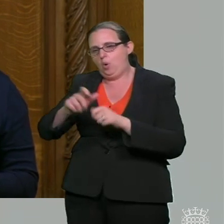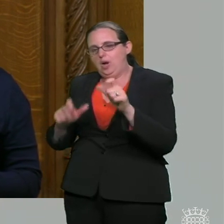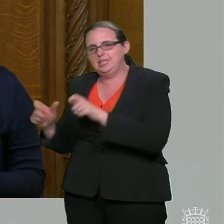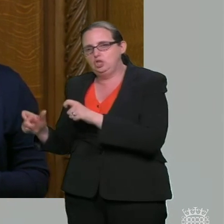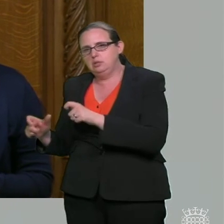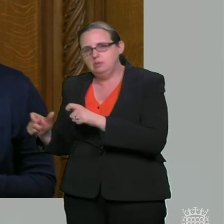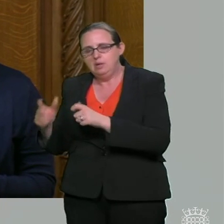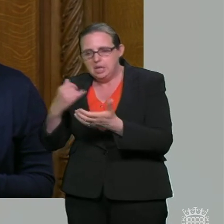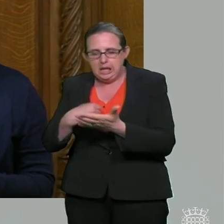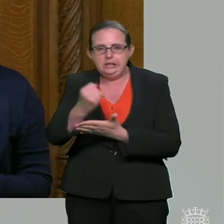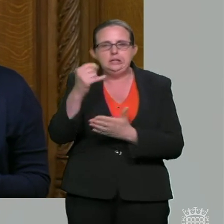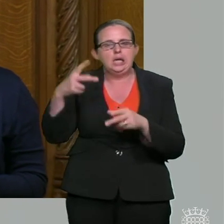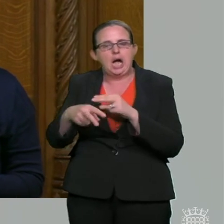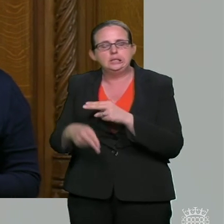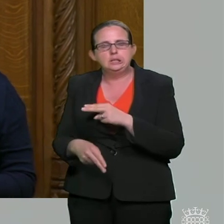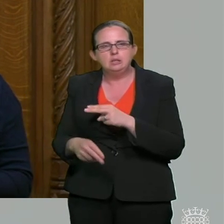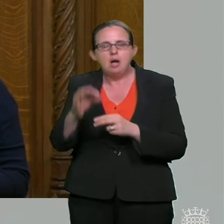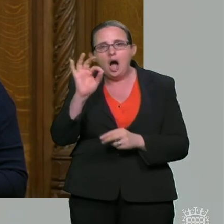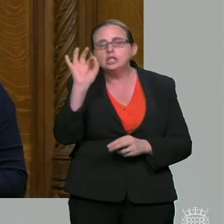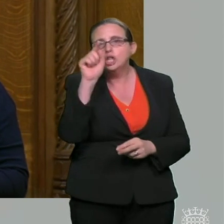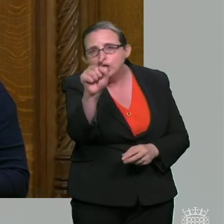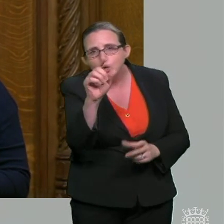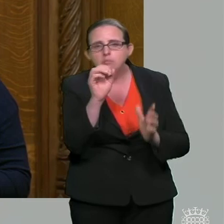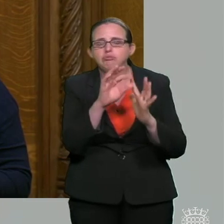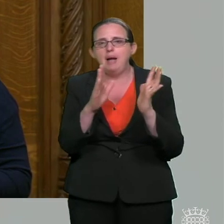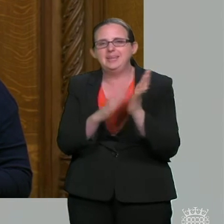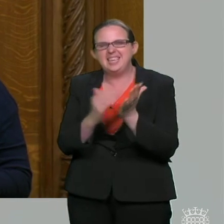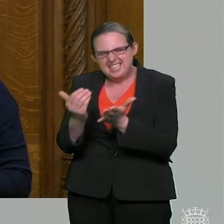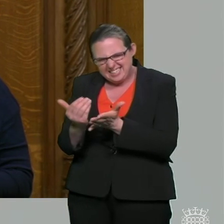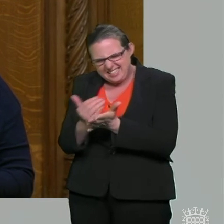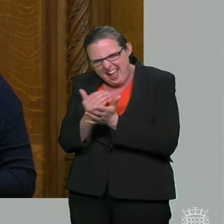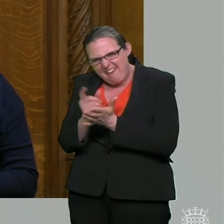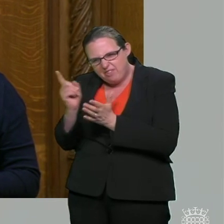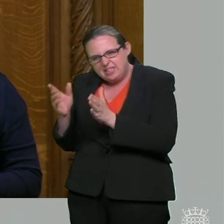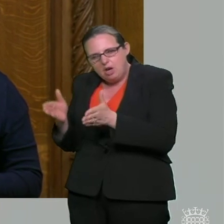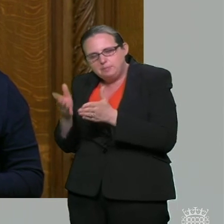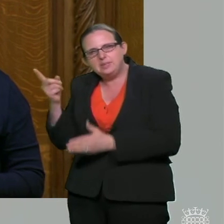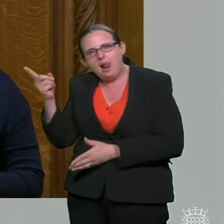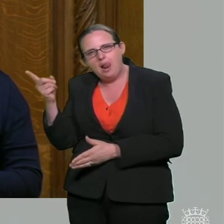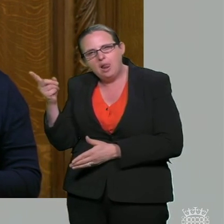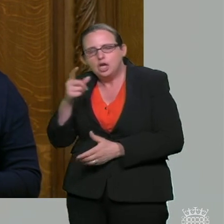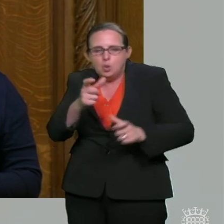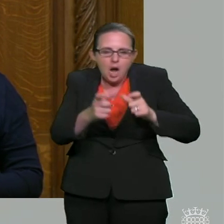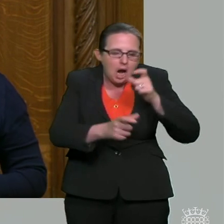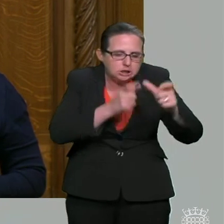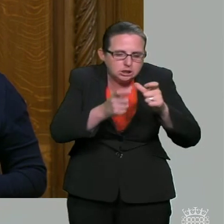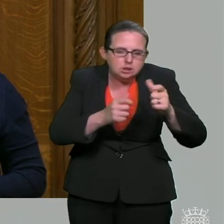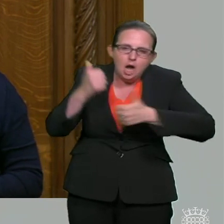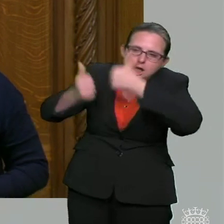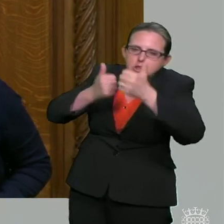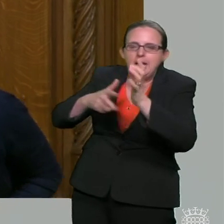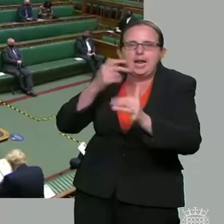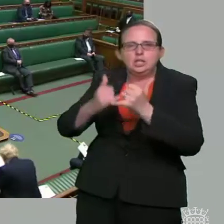Like me, they want him to help us save our hospital and ensure, for once, that he is able to match his rhetoric with some action.